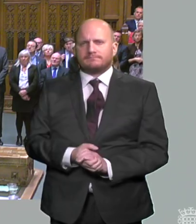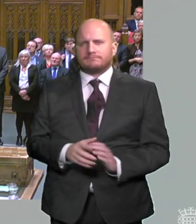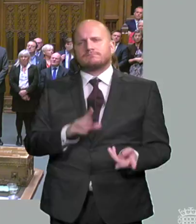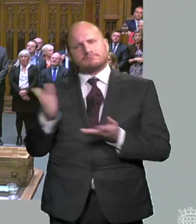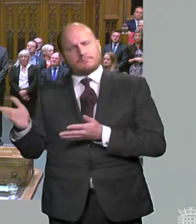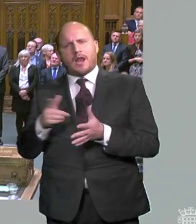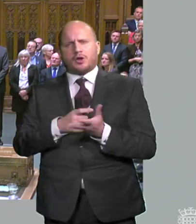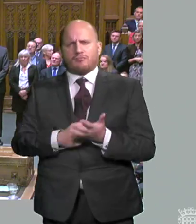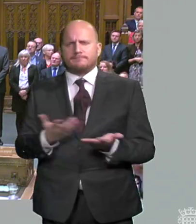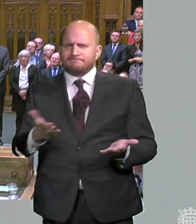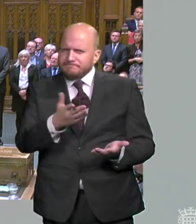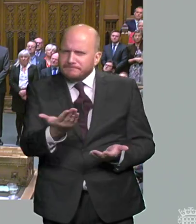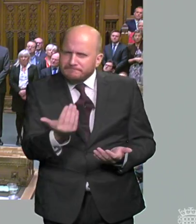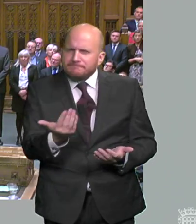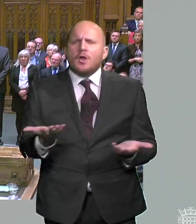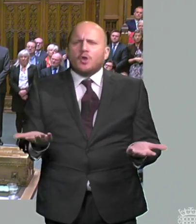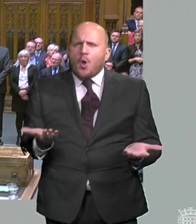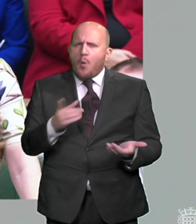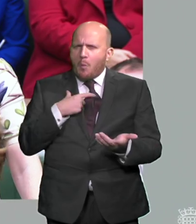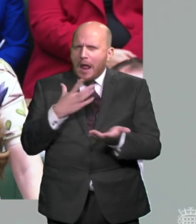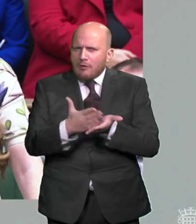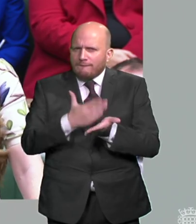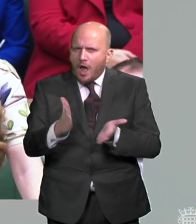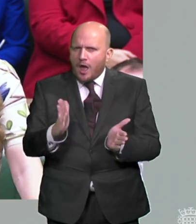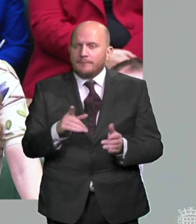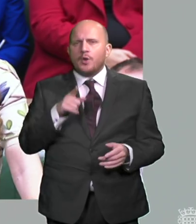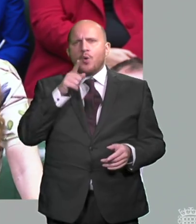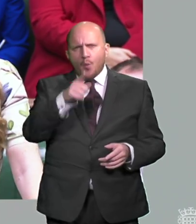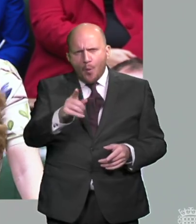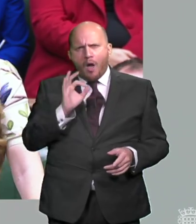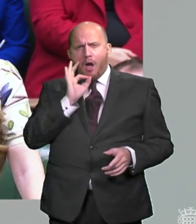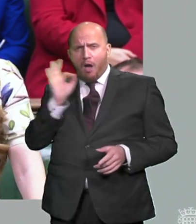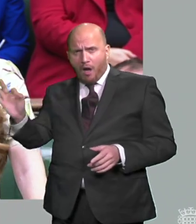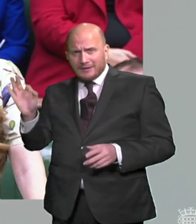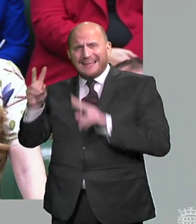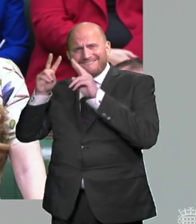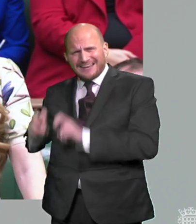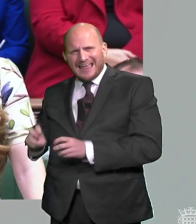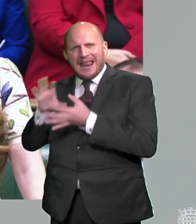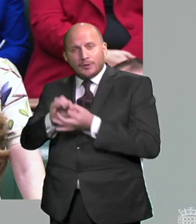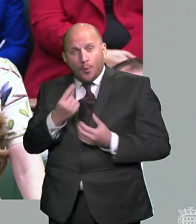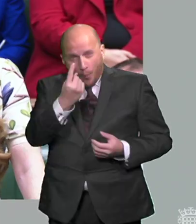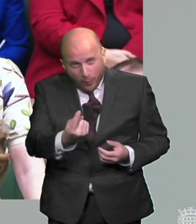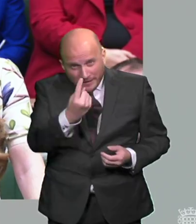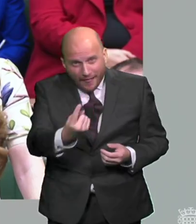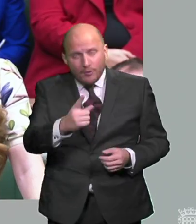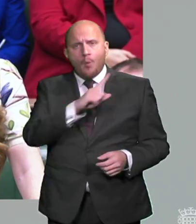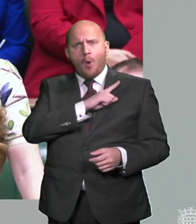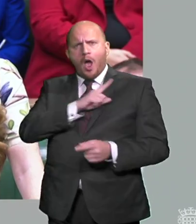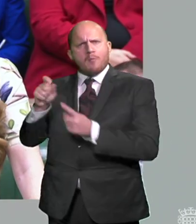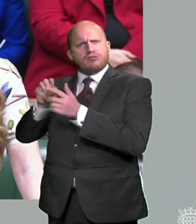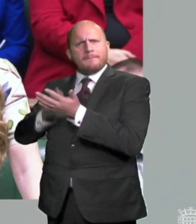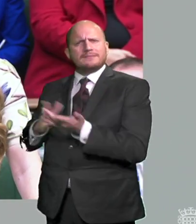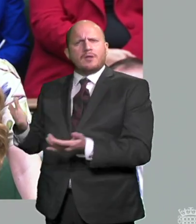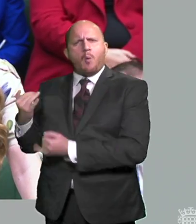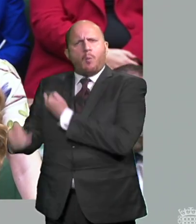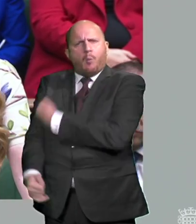Let me get this straight: the Deputy Prime Minister has had to demand an investigation into himself because the Prime Minister is too weak to get a grip.